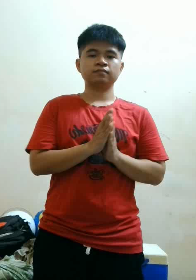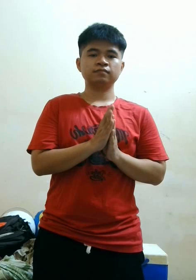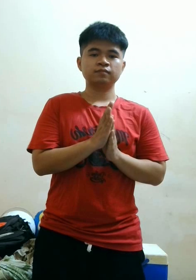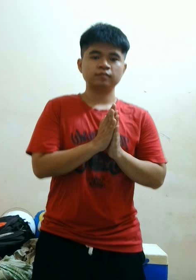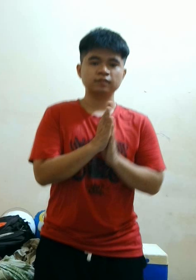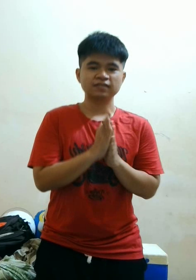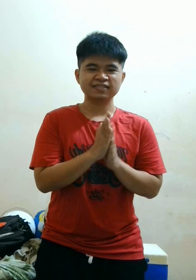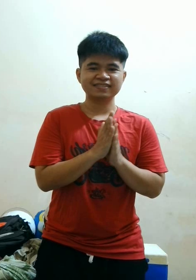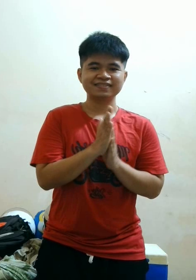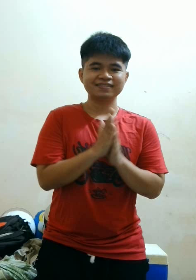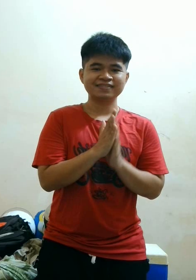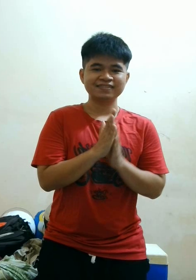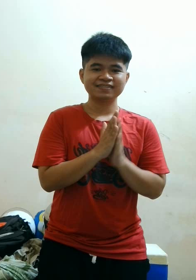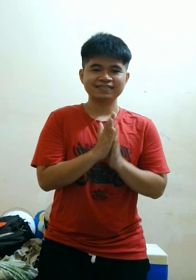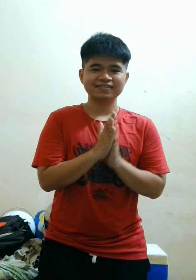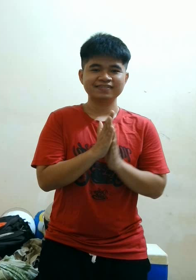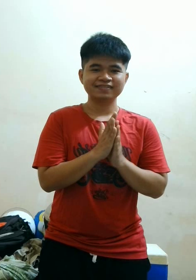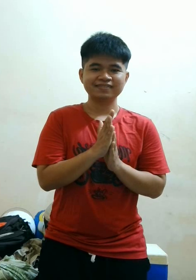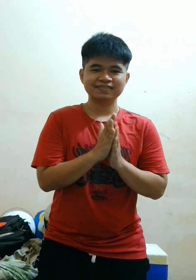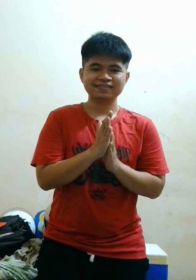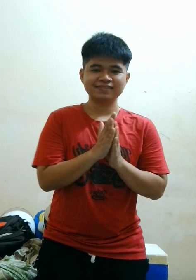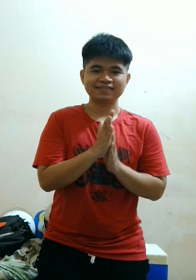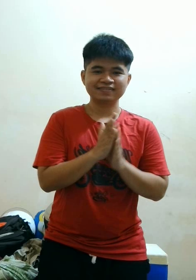hung thu